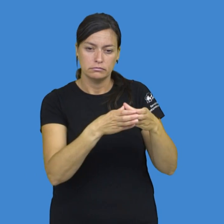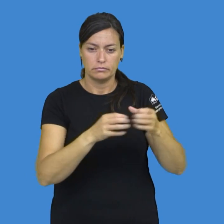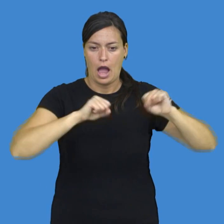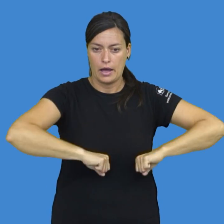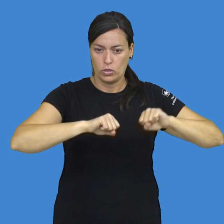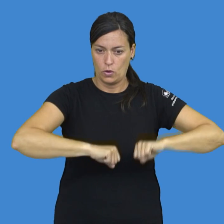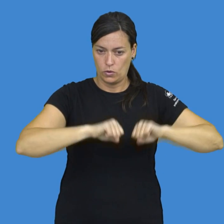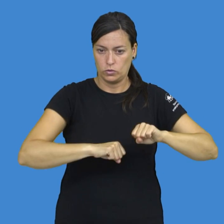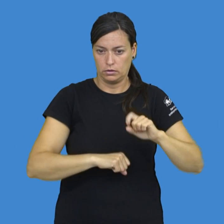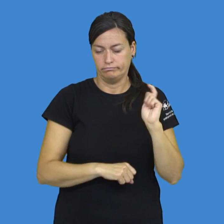mayor